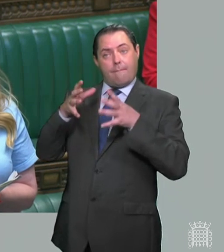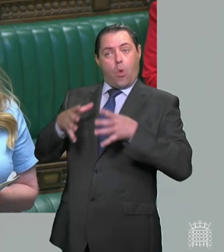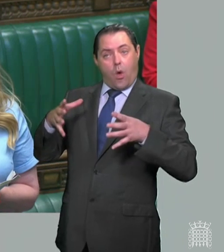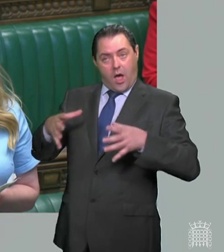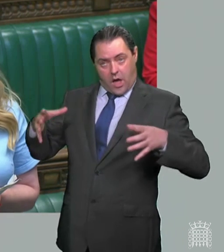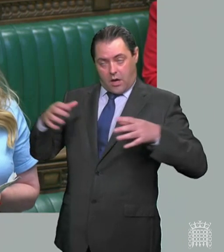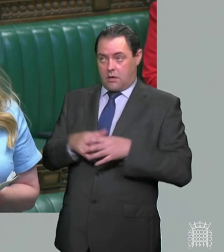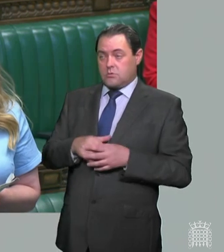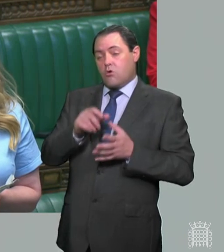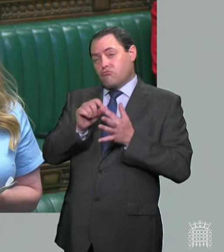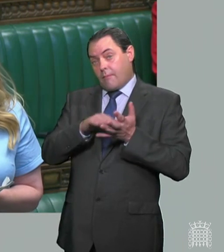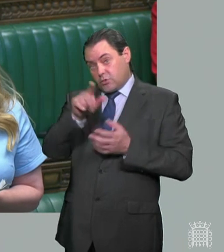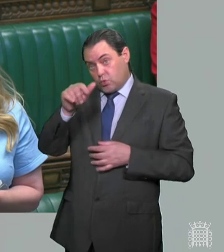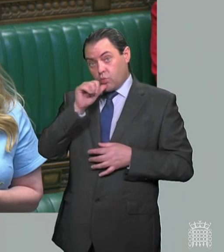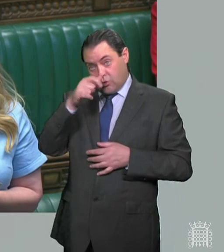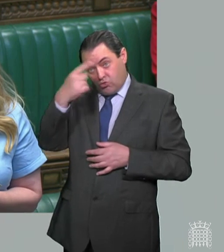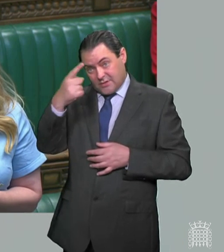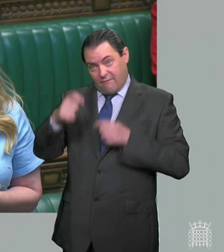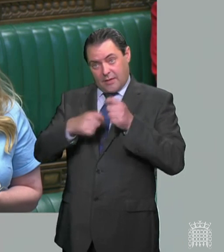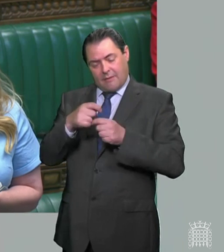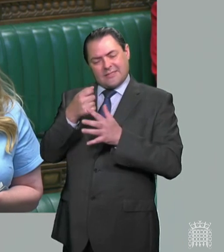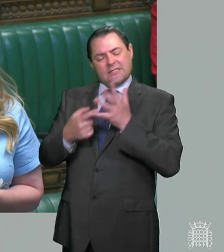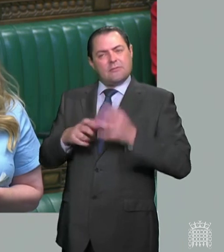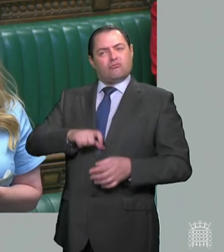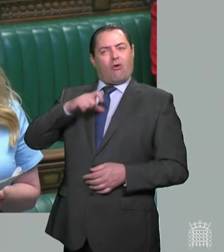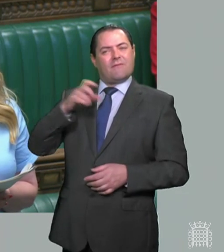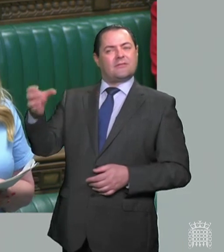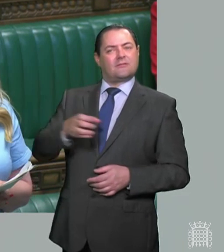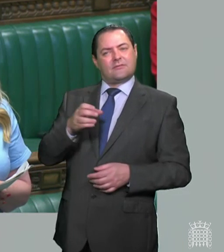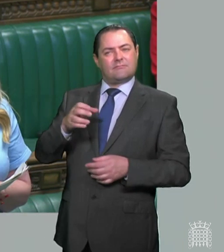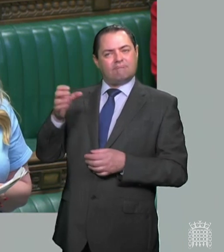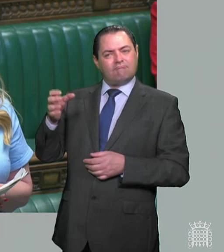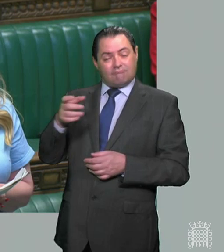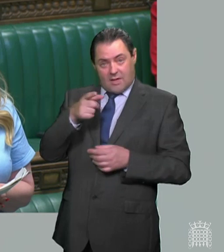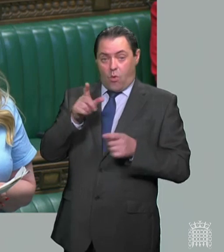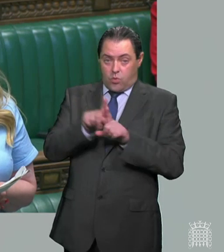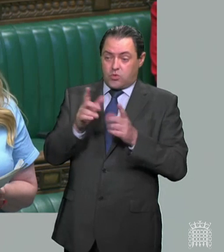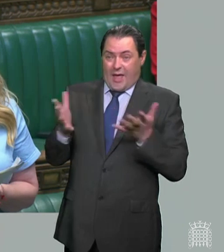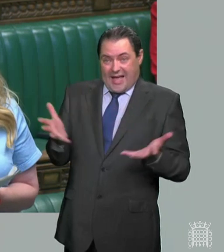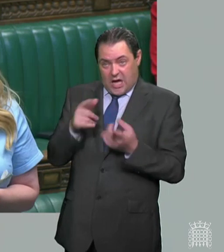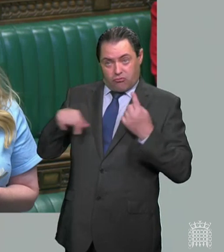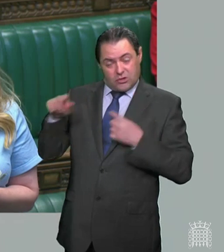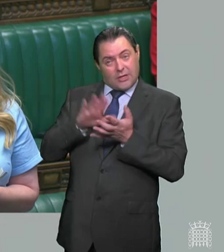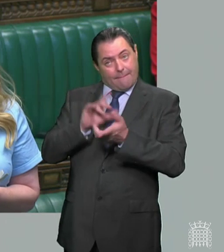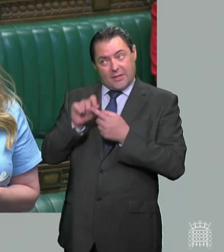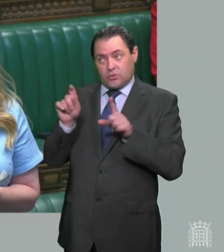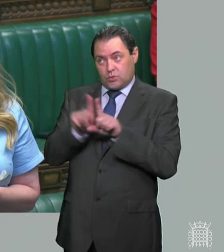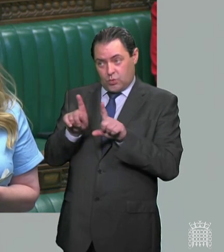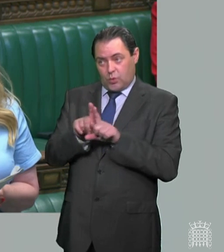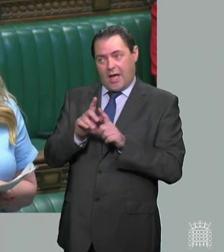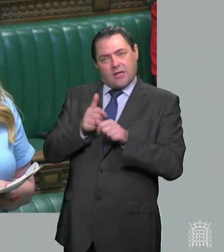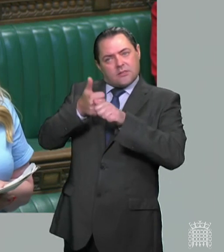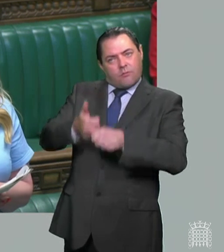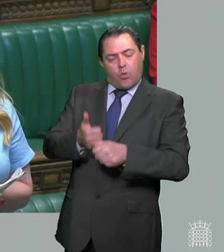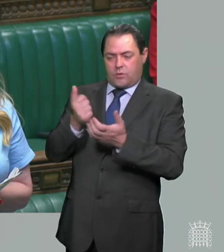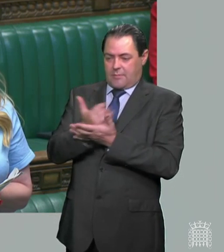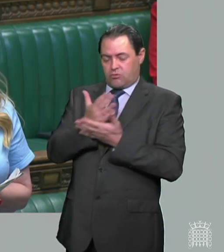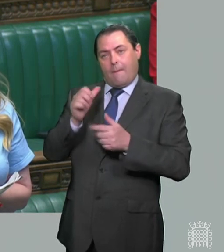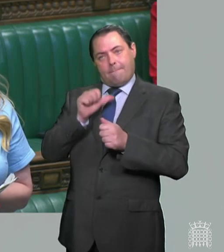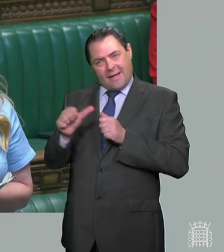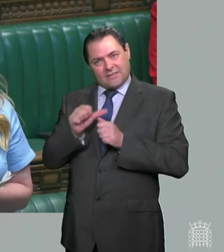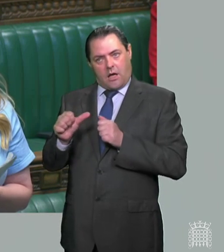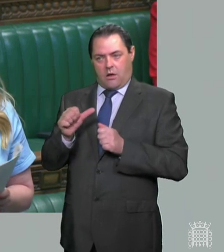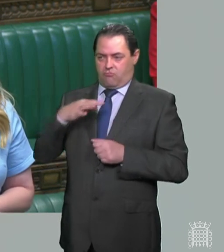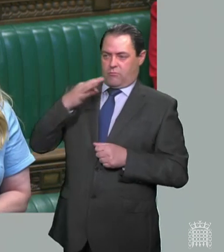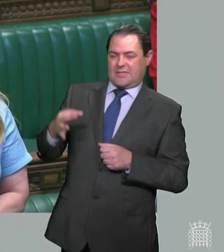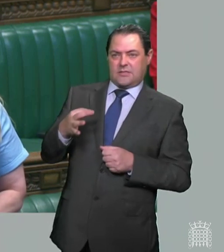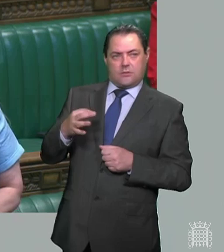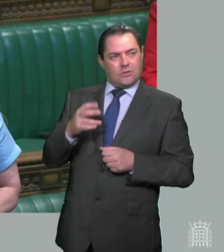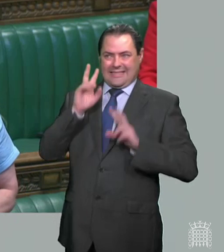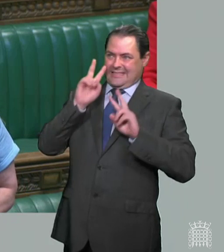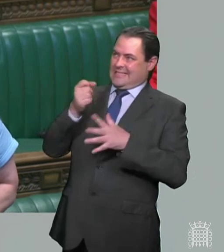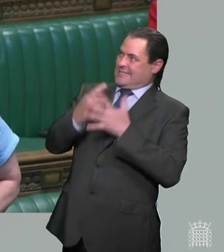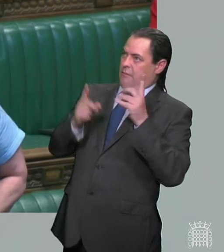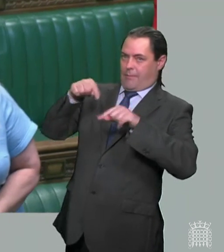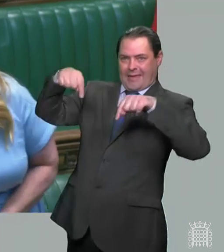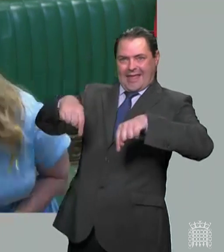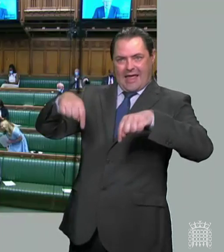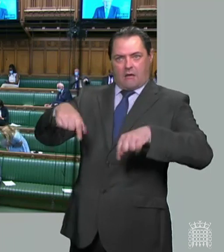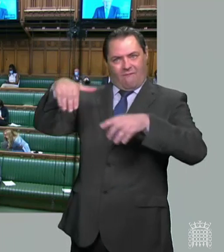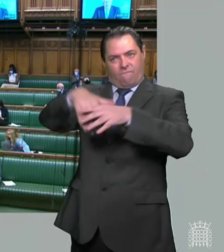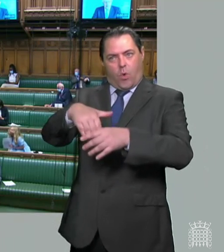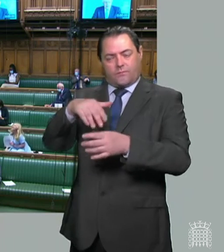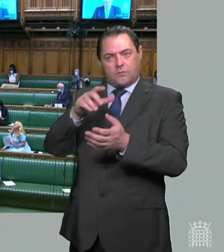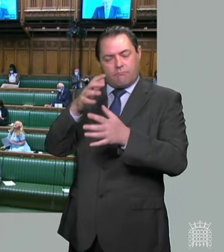Will the Prime Minister become a disability confident employer himself, encourage colleagues to do so, and put his support behind improved representation and inclusion in Parliament for people with disabilities?